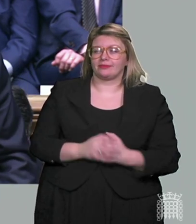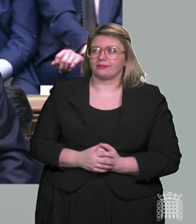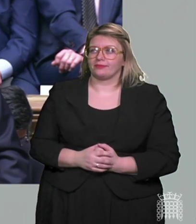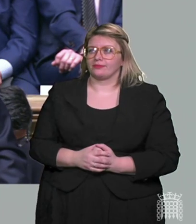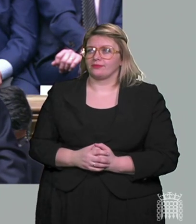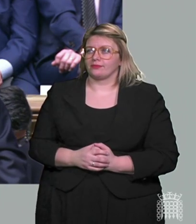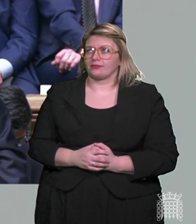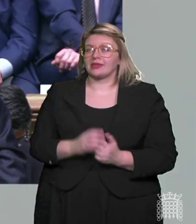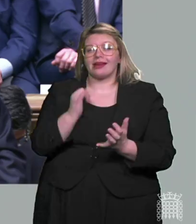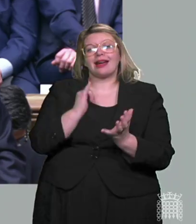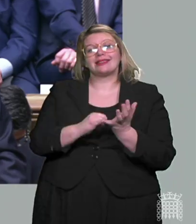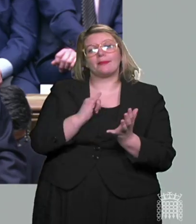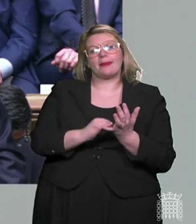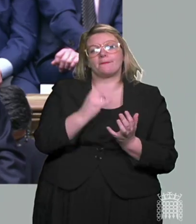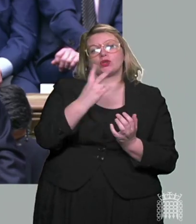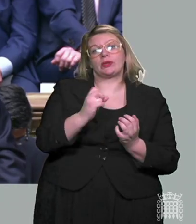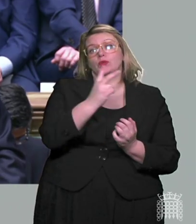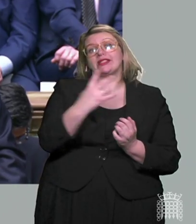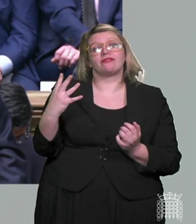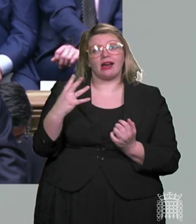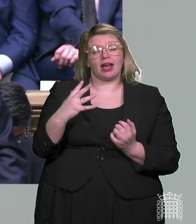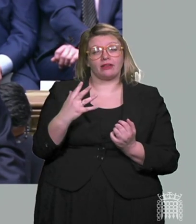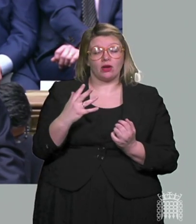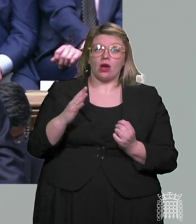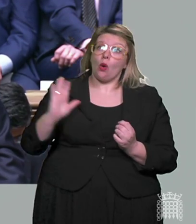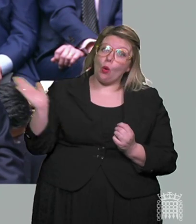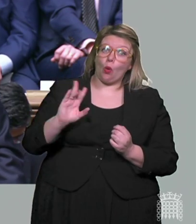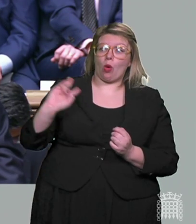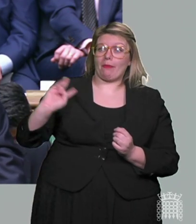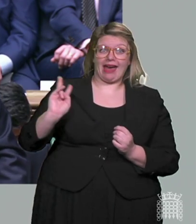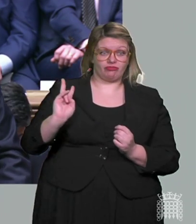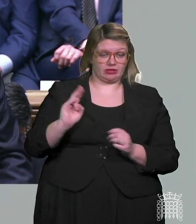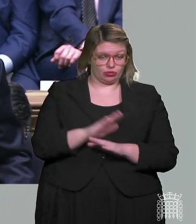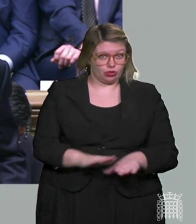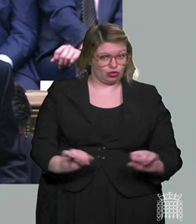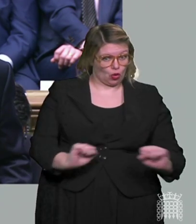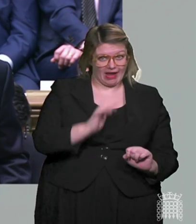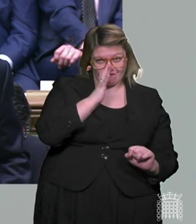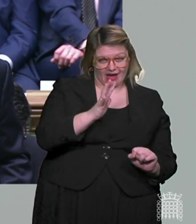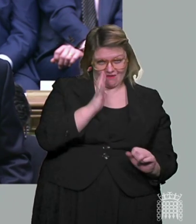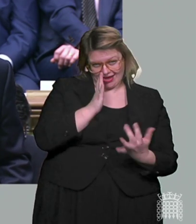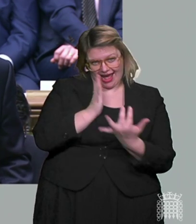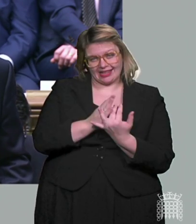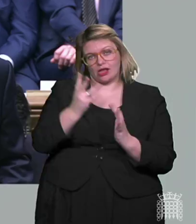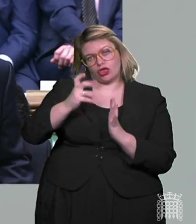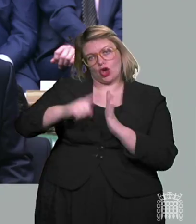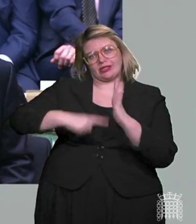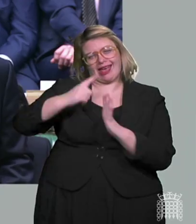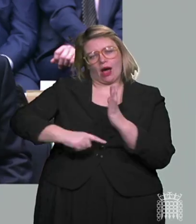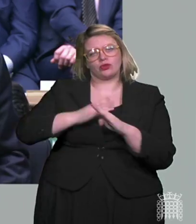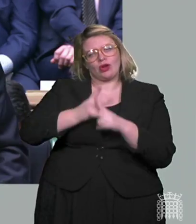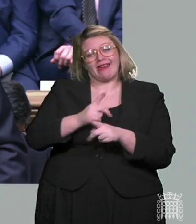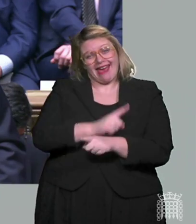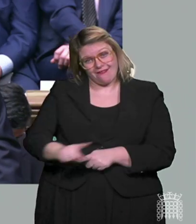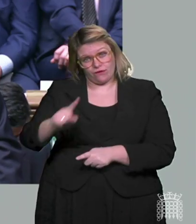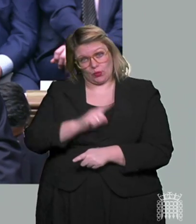From September 2025, every single working parent of under-fives will have access to 30 hours of free childcare per week.